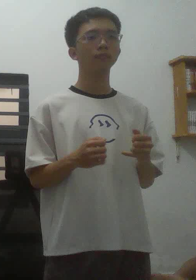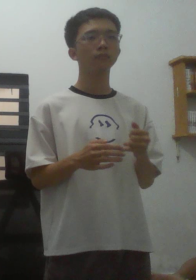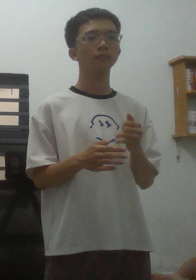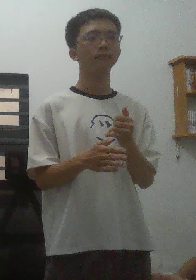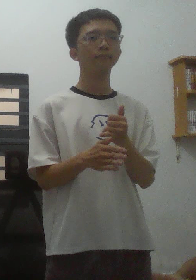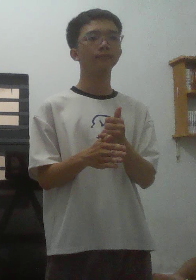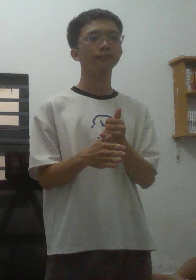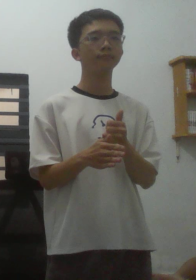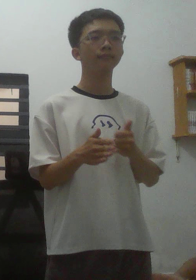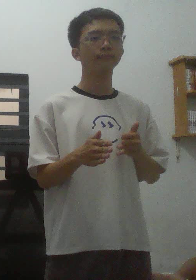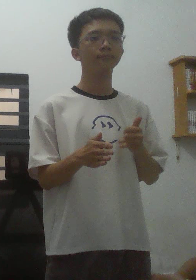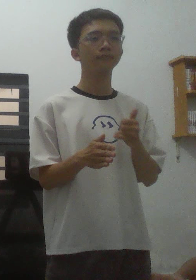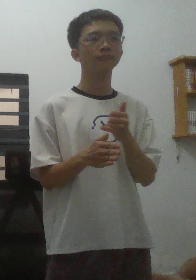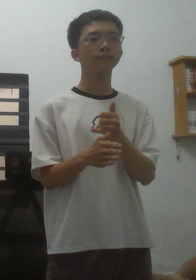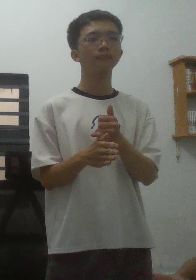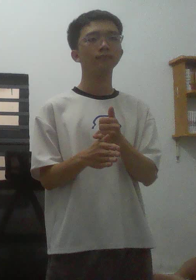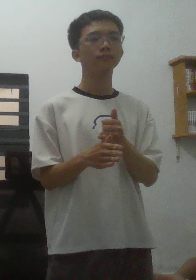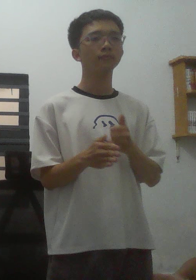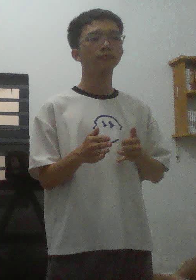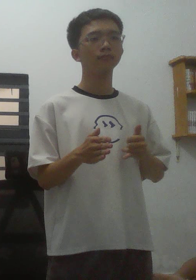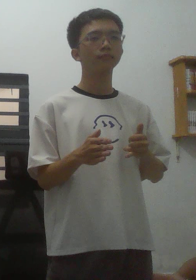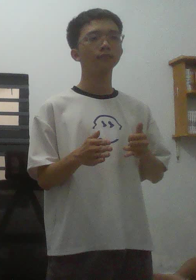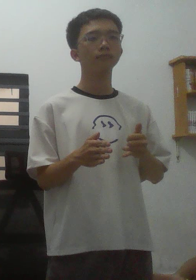cuoi thang